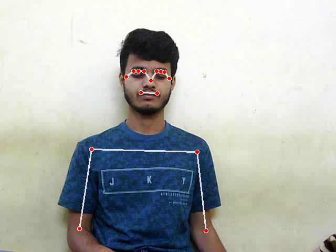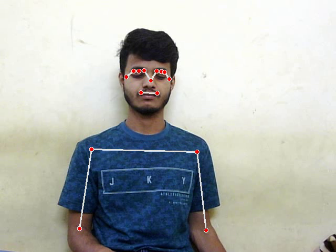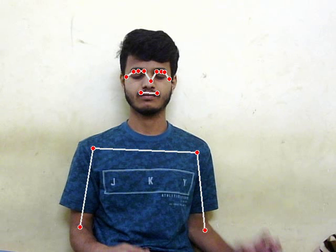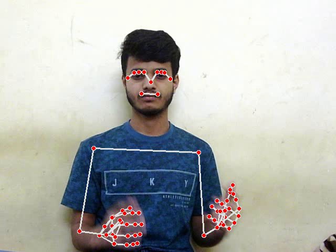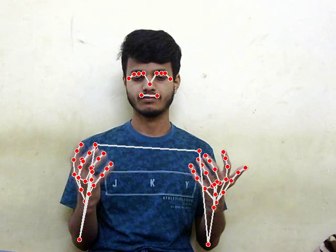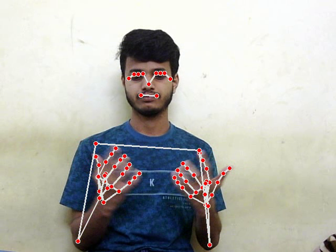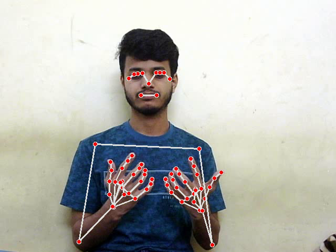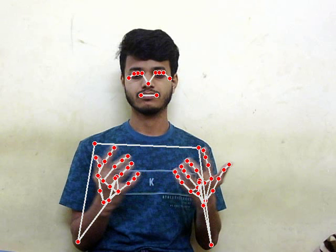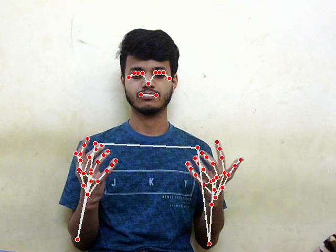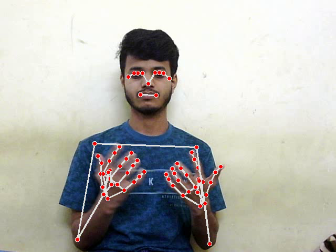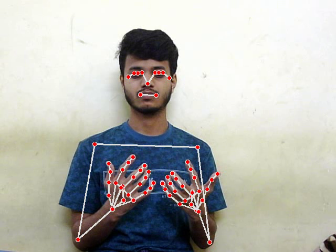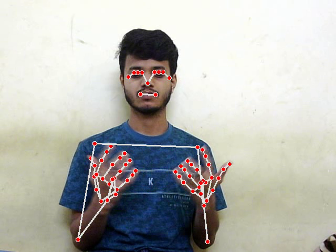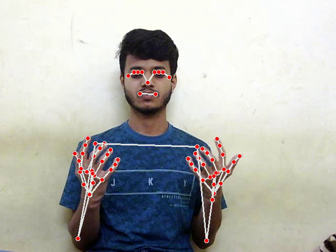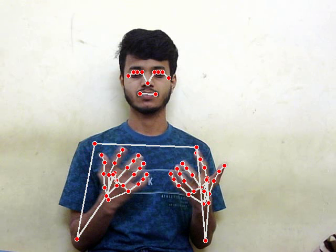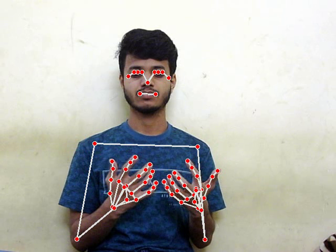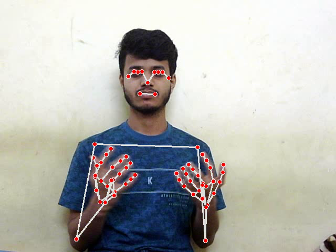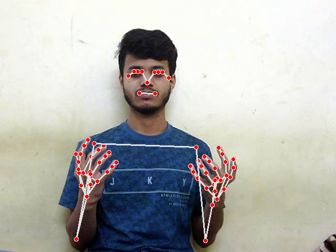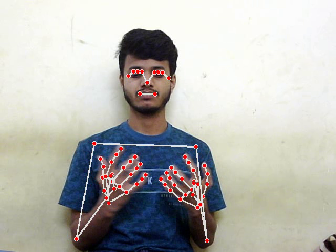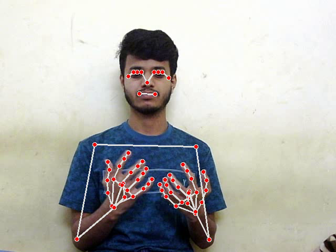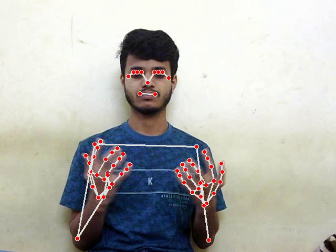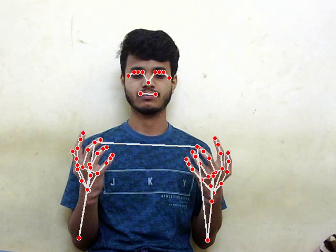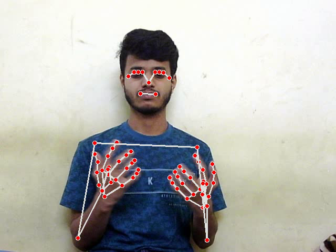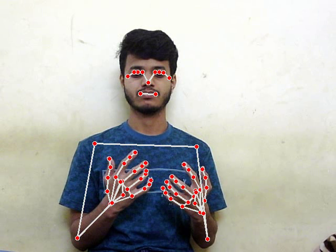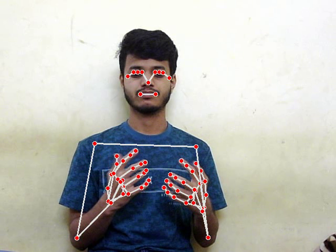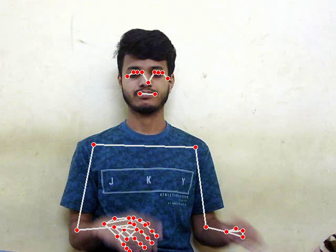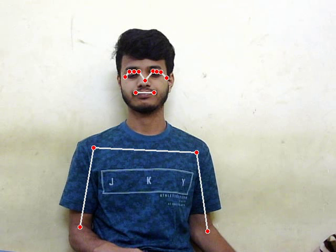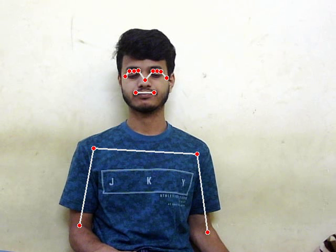what